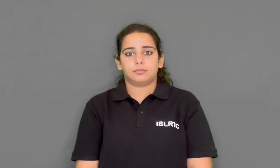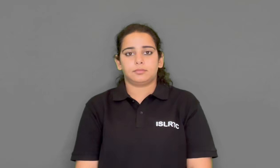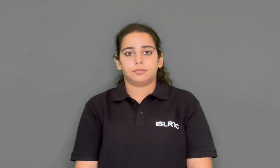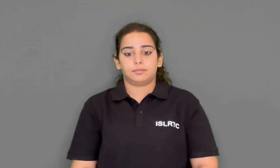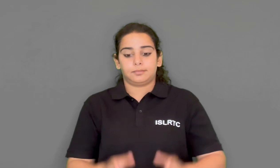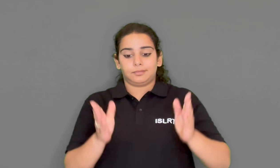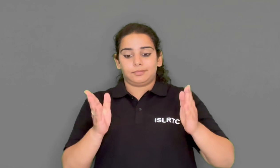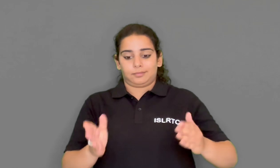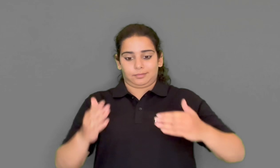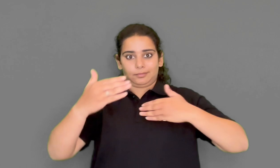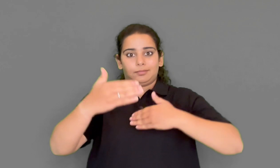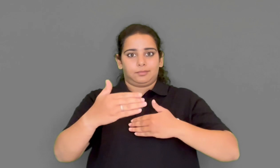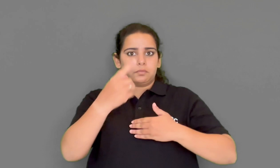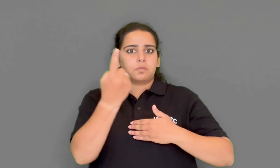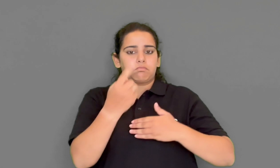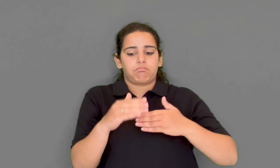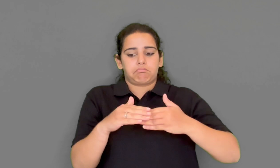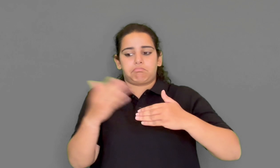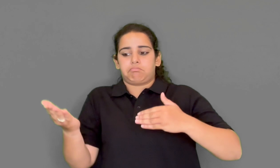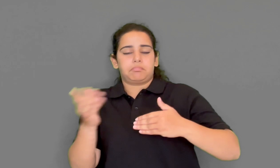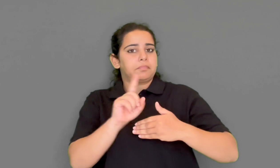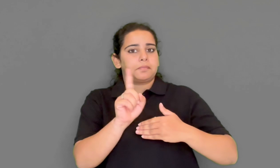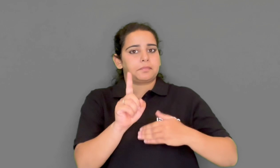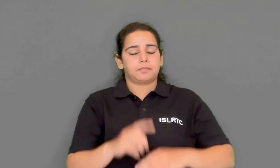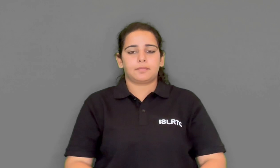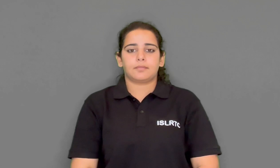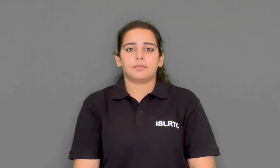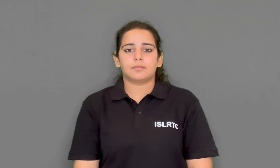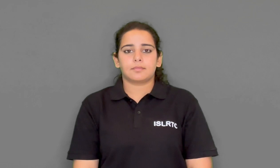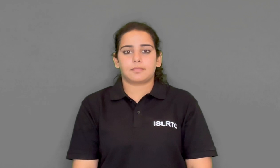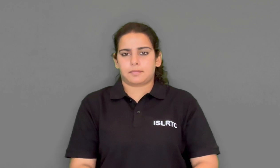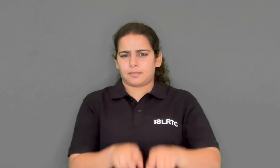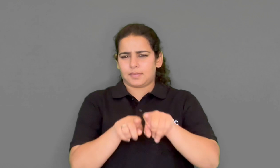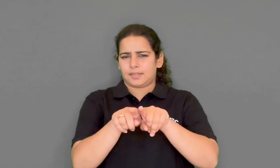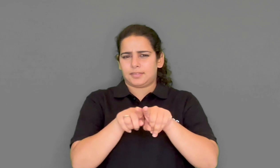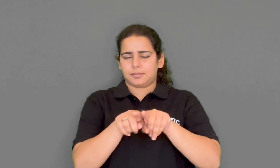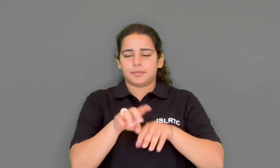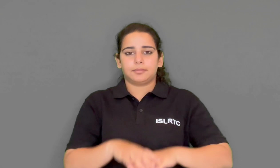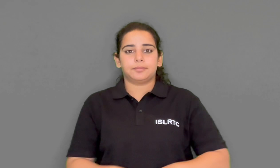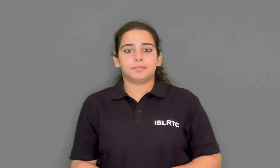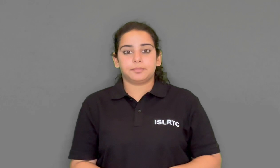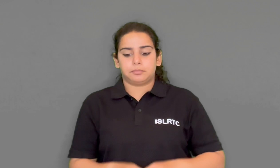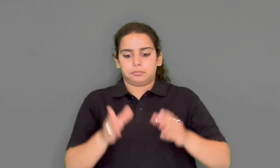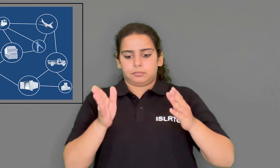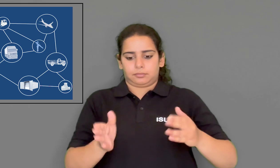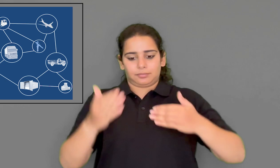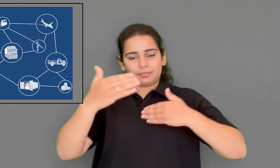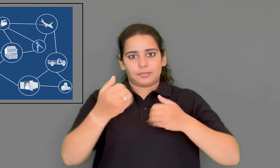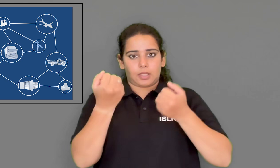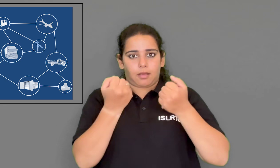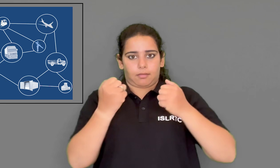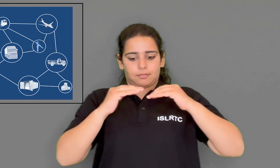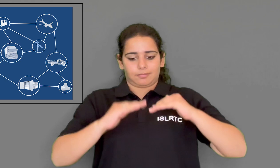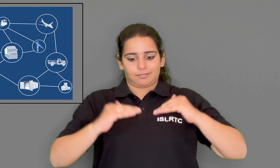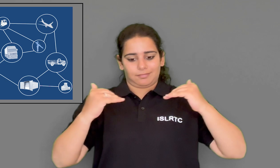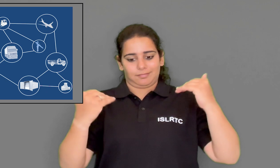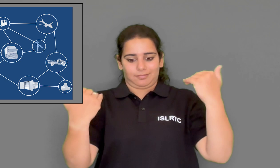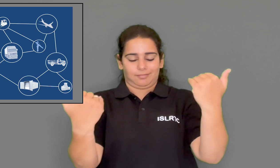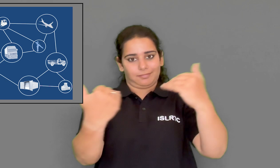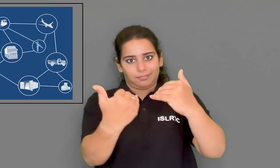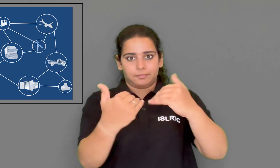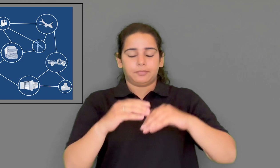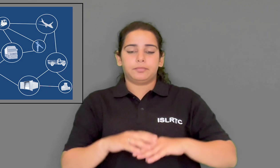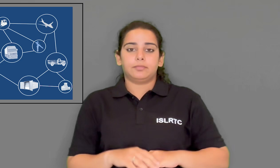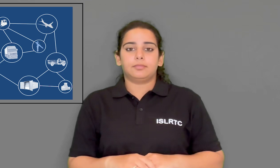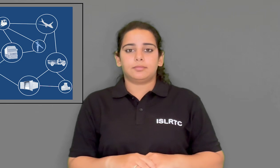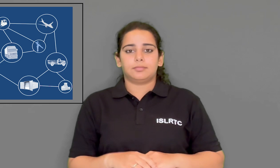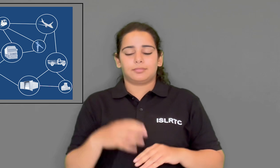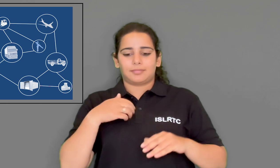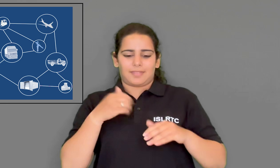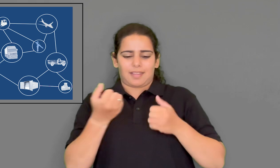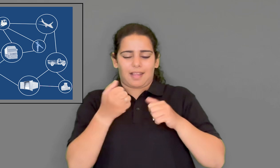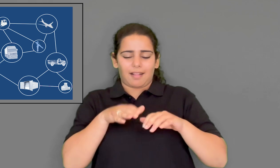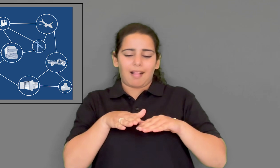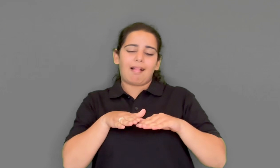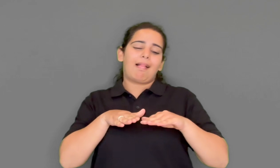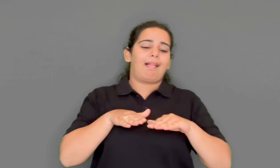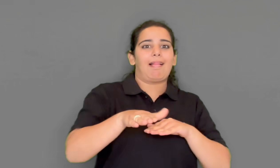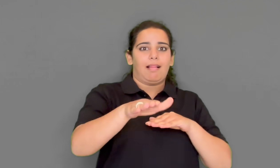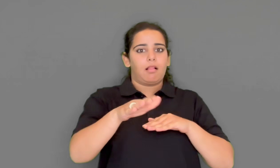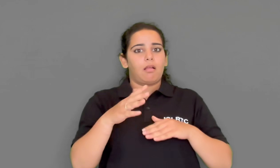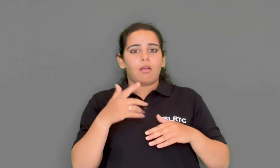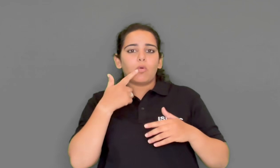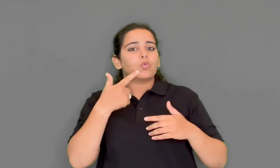Block Chain A distributed database that maintains a continiously of ordered records